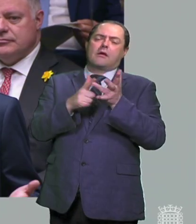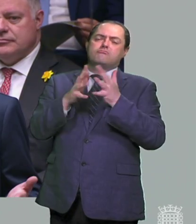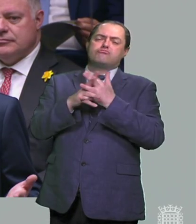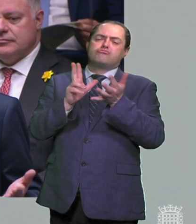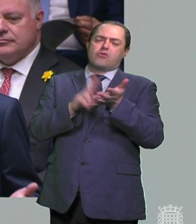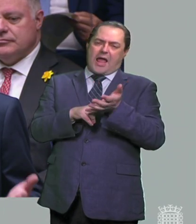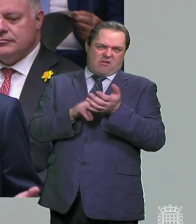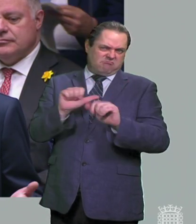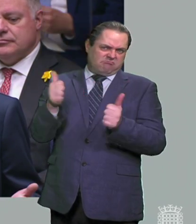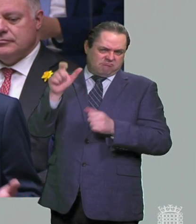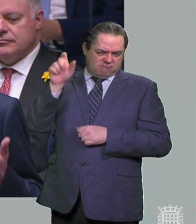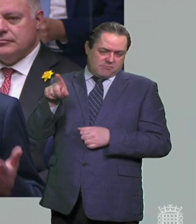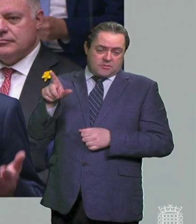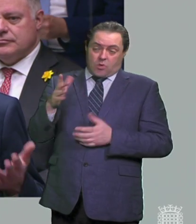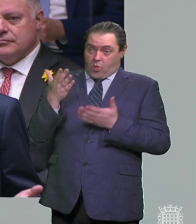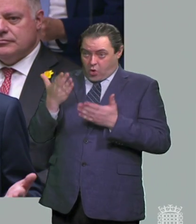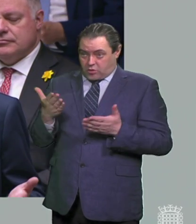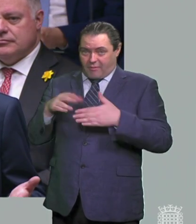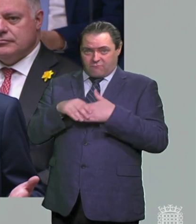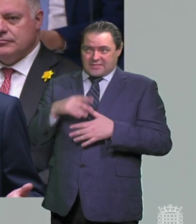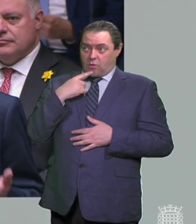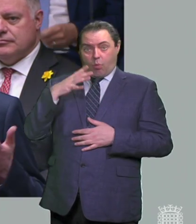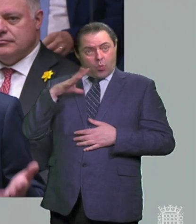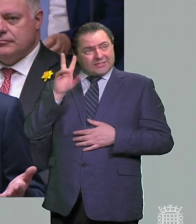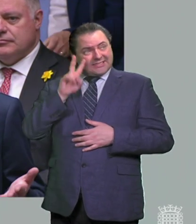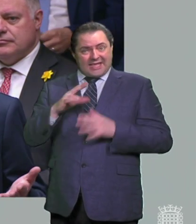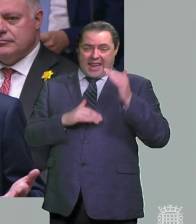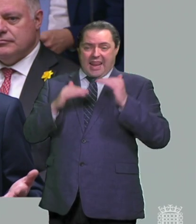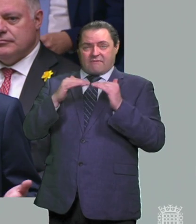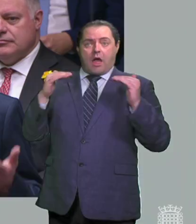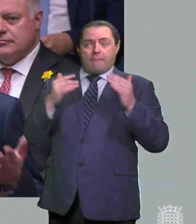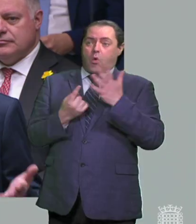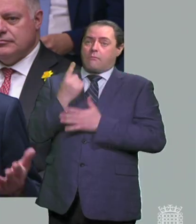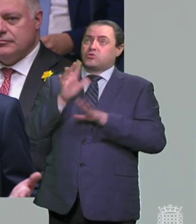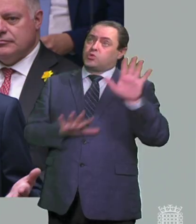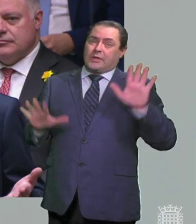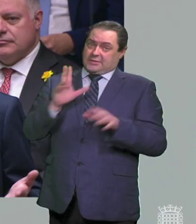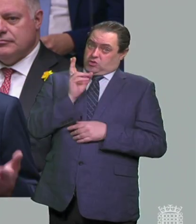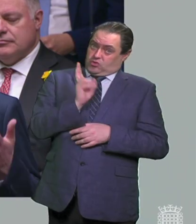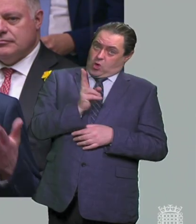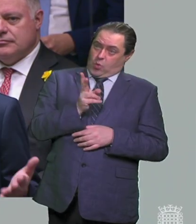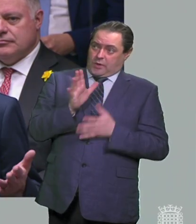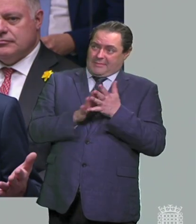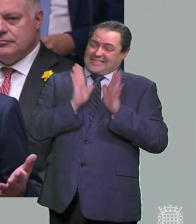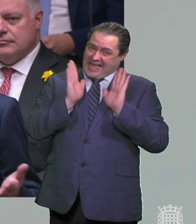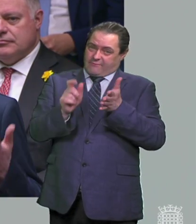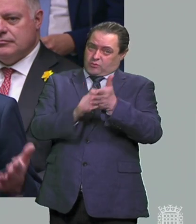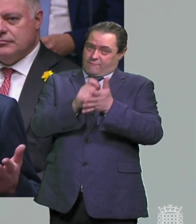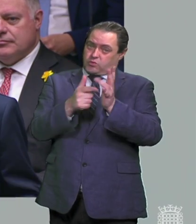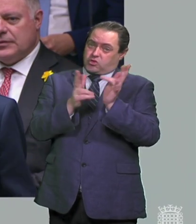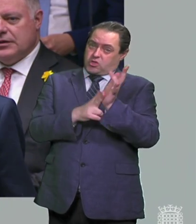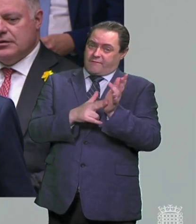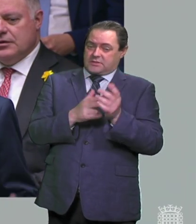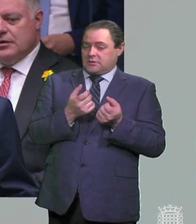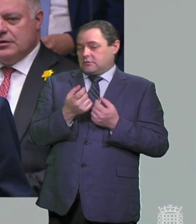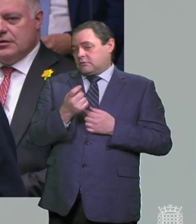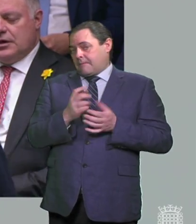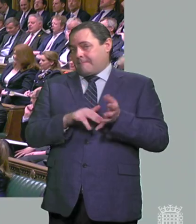Does my right honourable Friend agree that if people want to continue to see the levelling up of opportunities in Stoke-on-Trent, they should vote Conservative in the local elections in May?